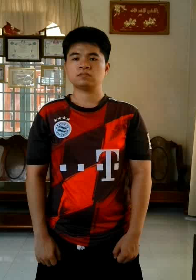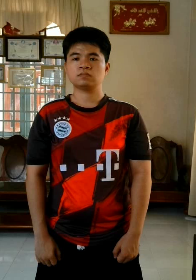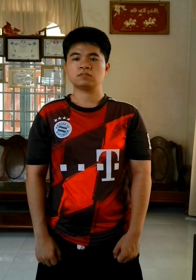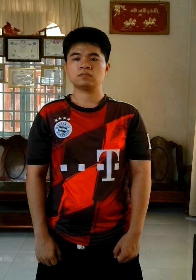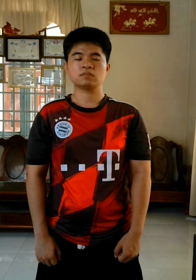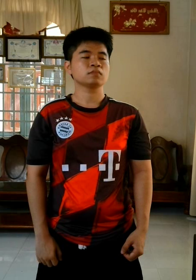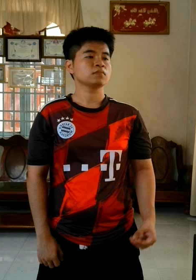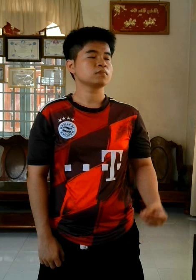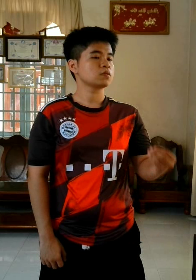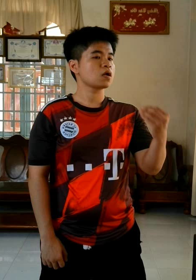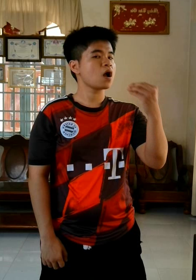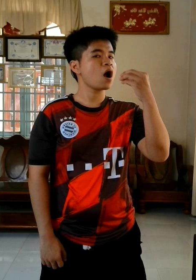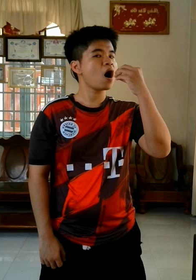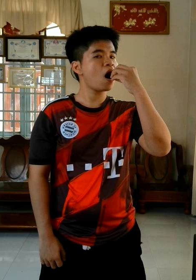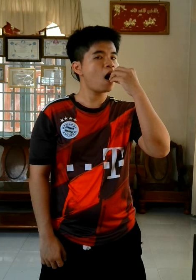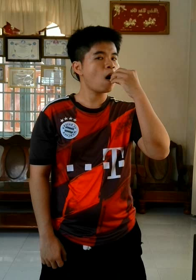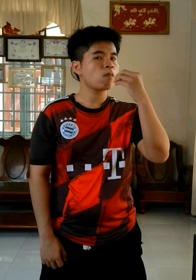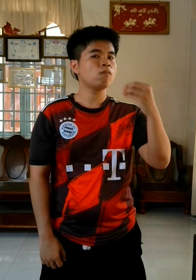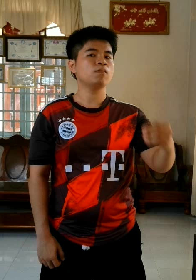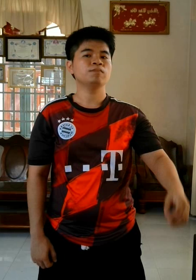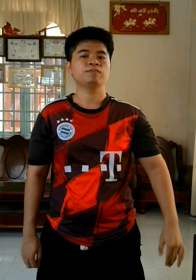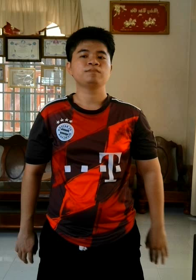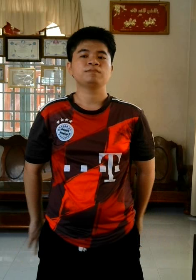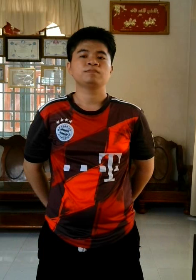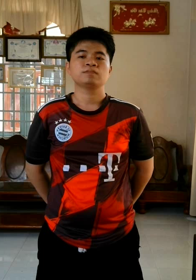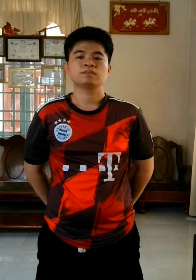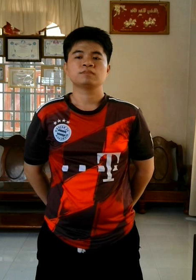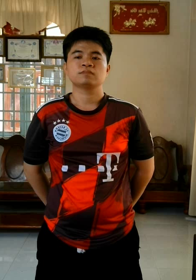an